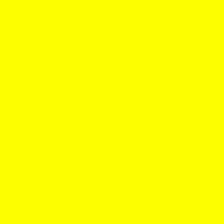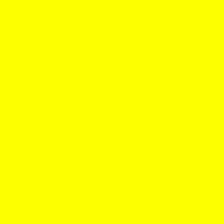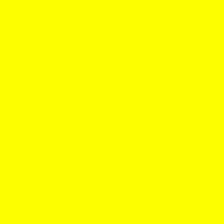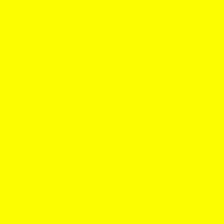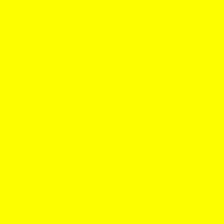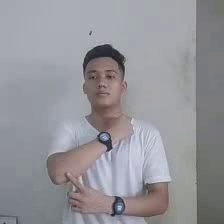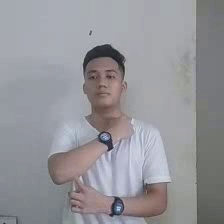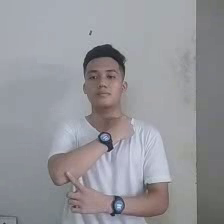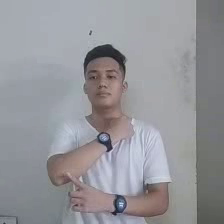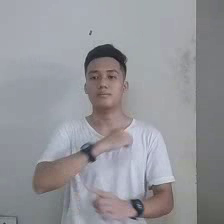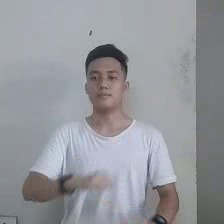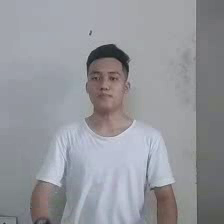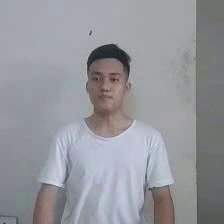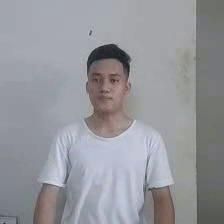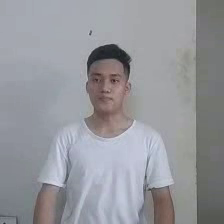Cám dỗ